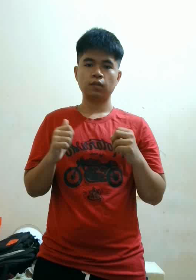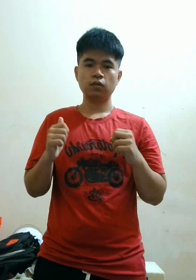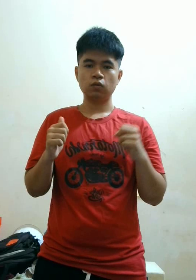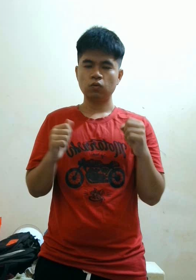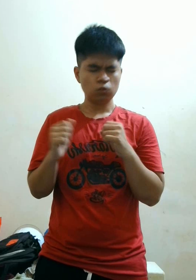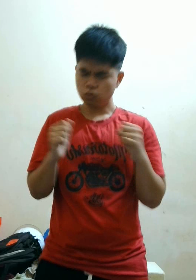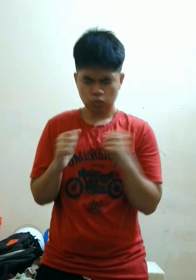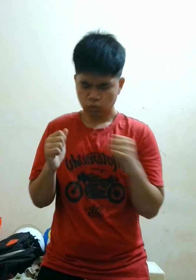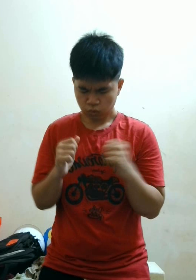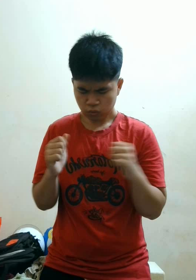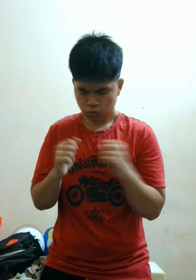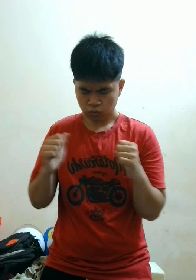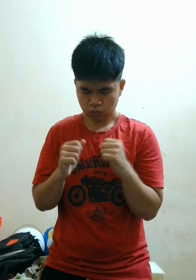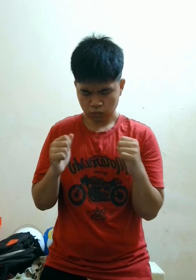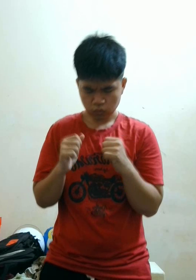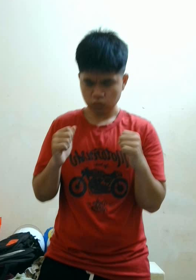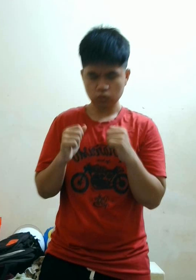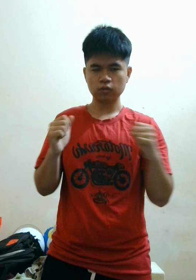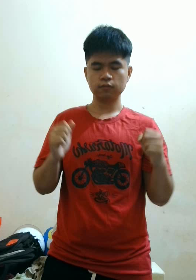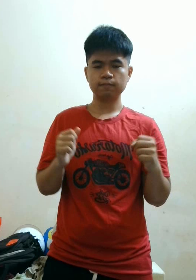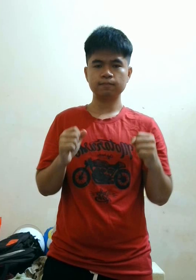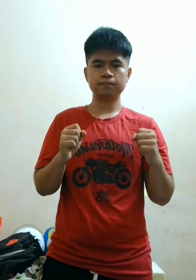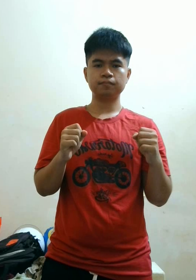lanh